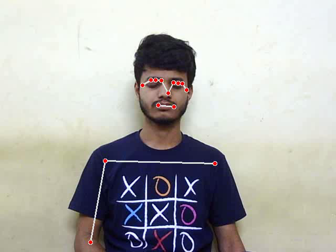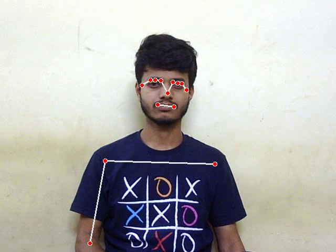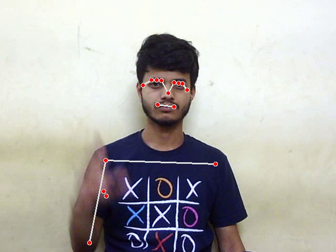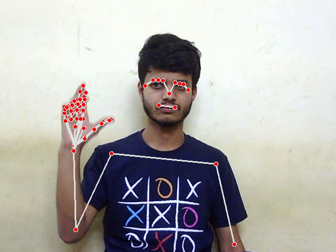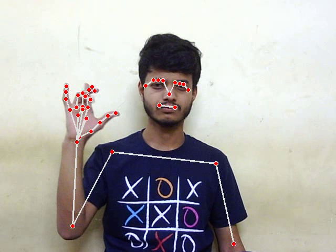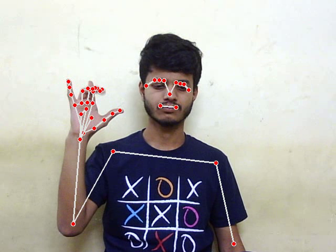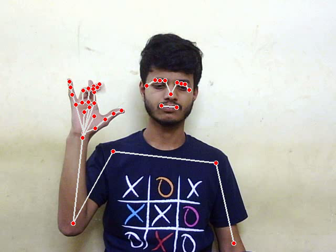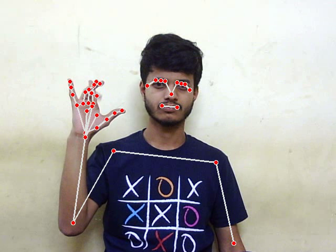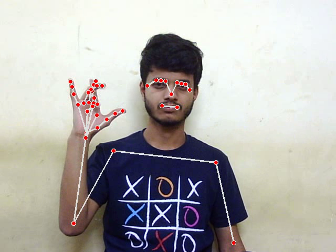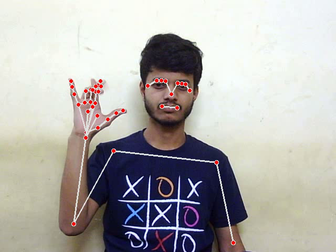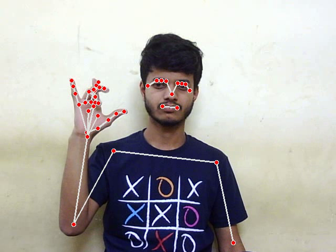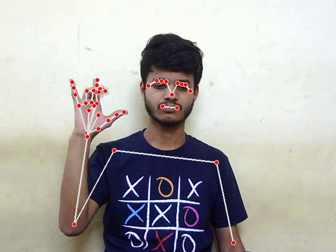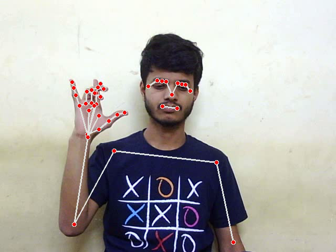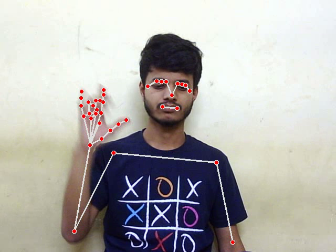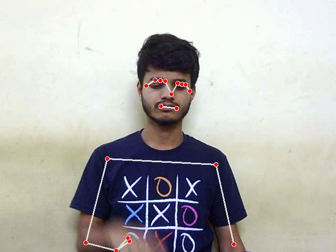why